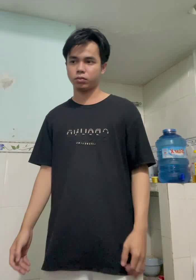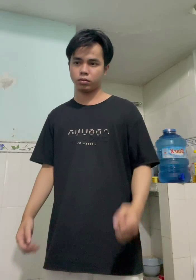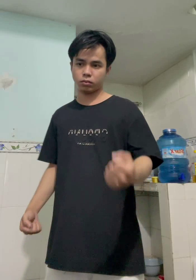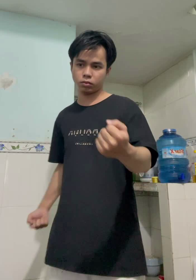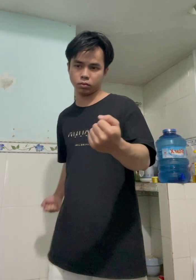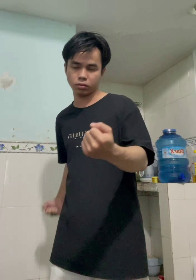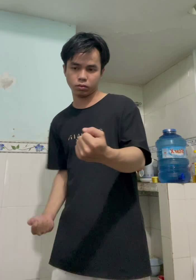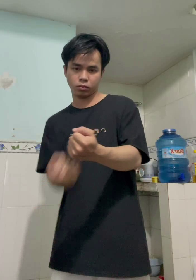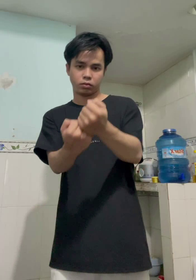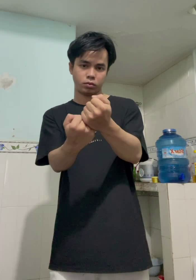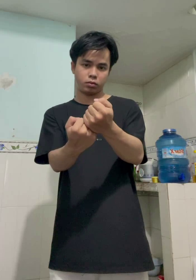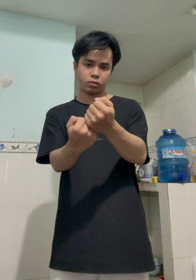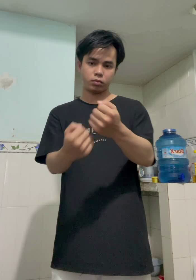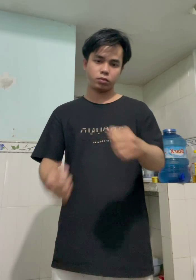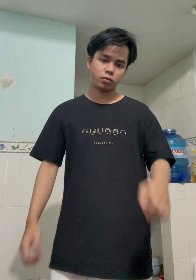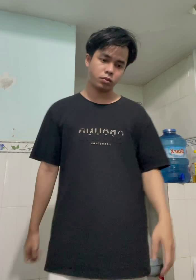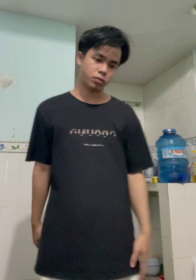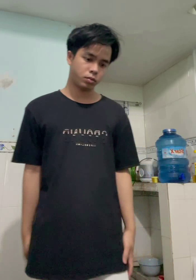ho tro